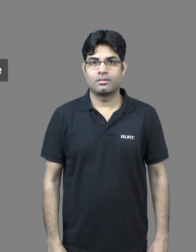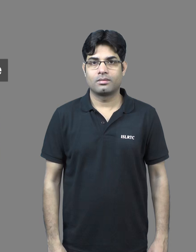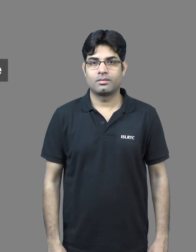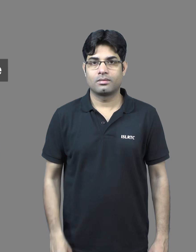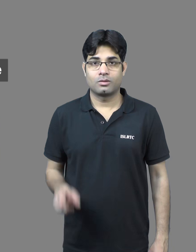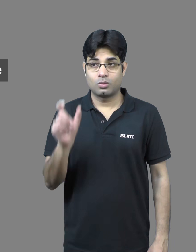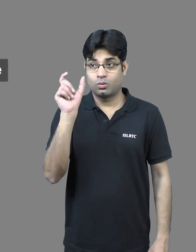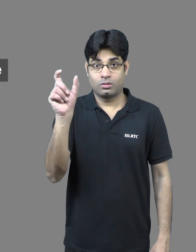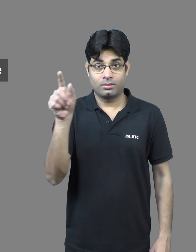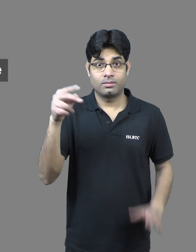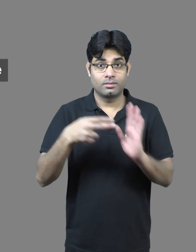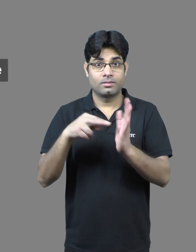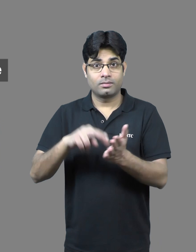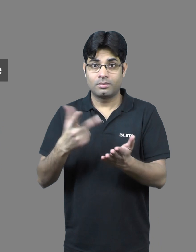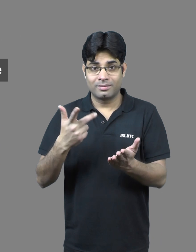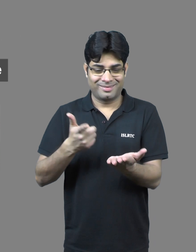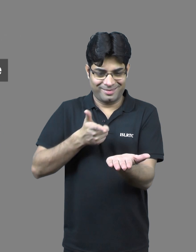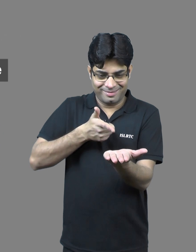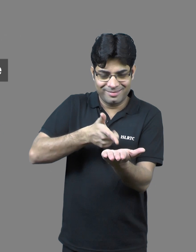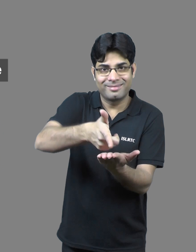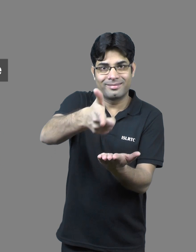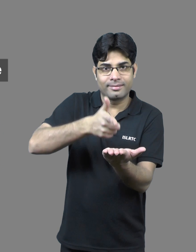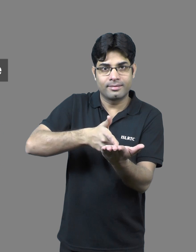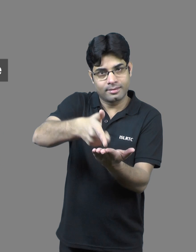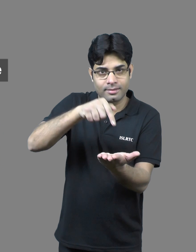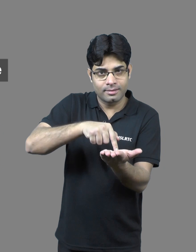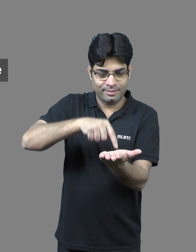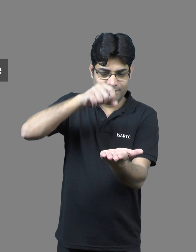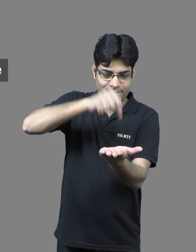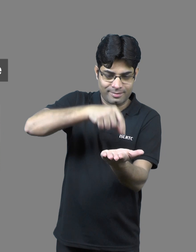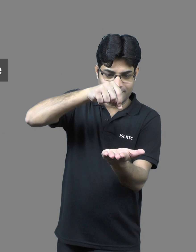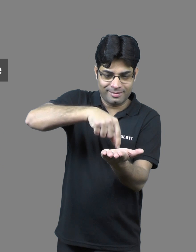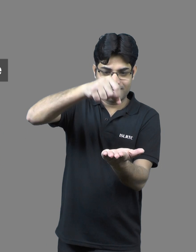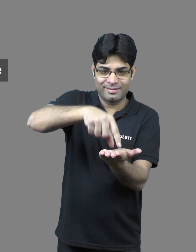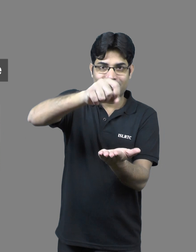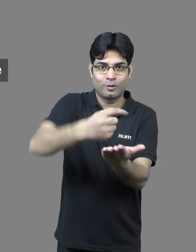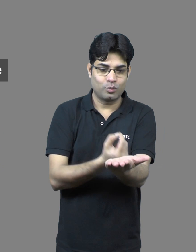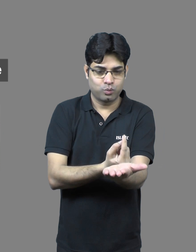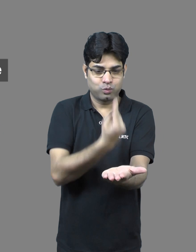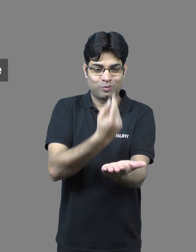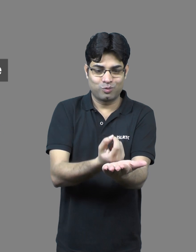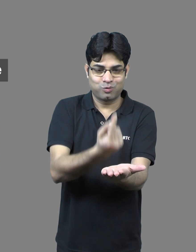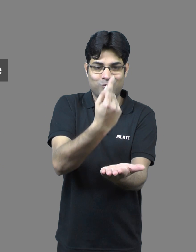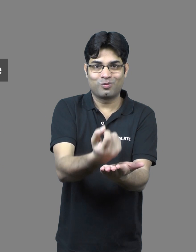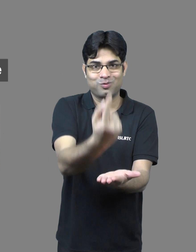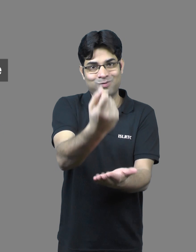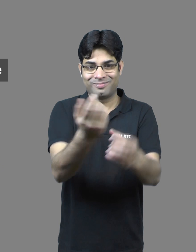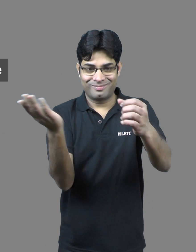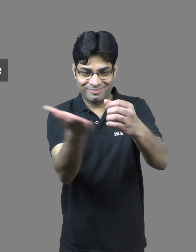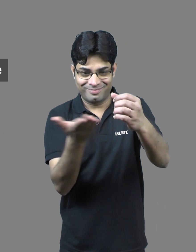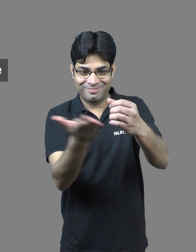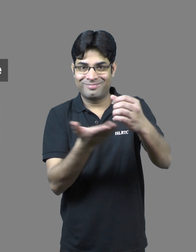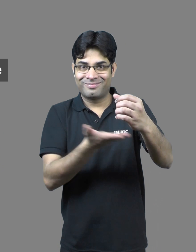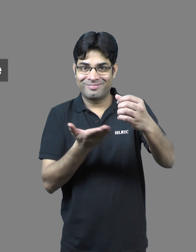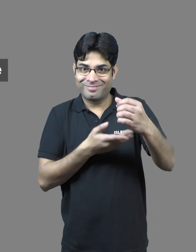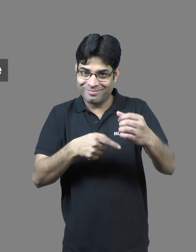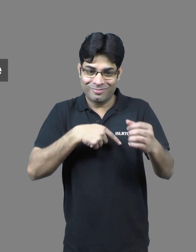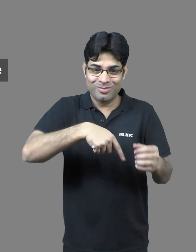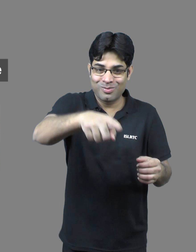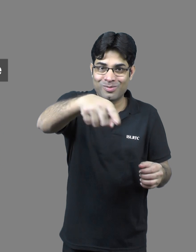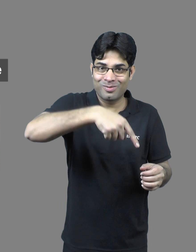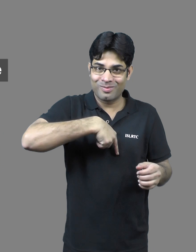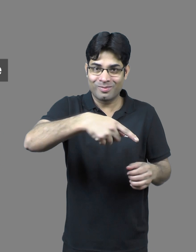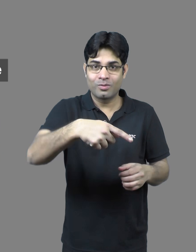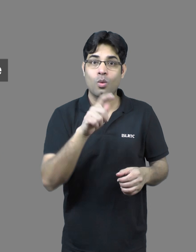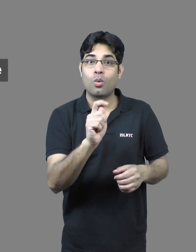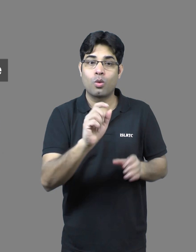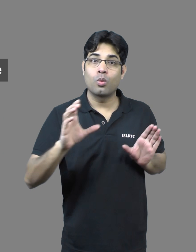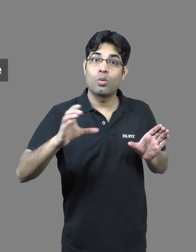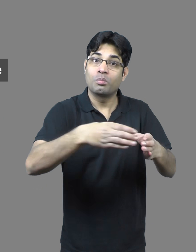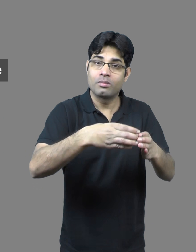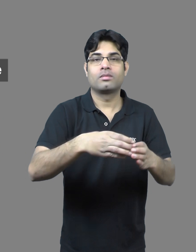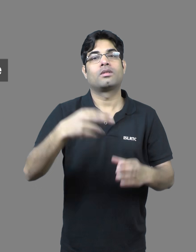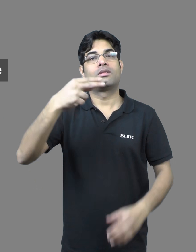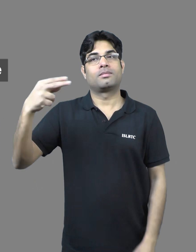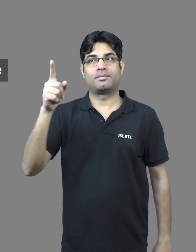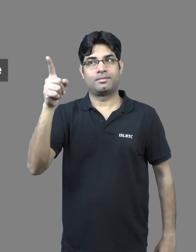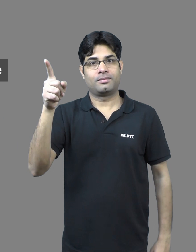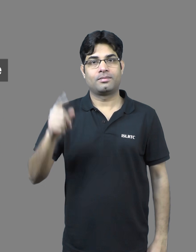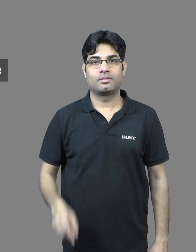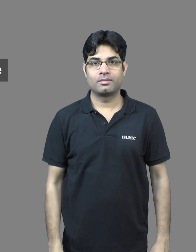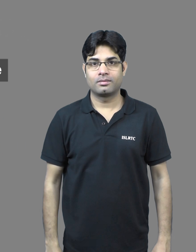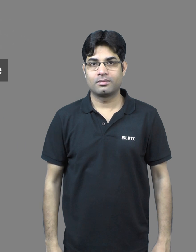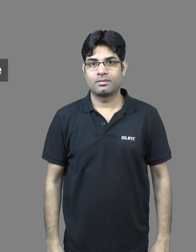Secondary Tillage